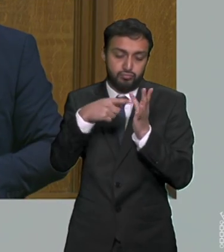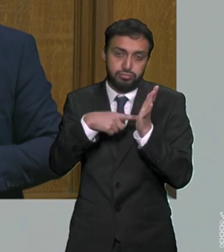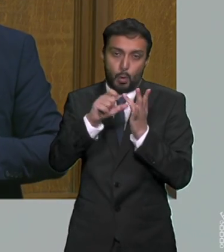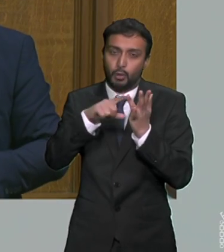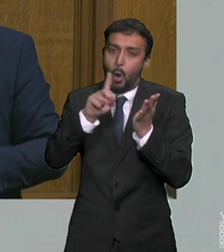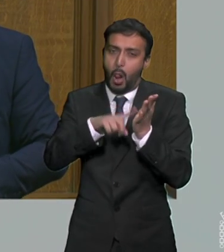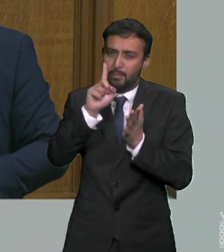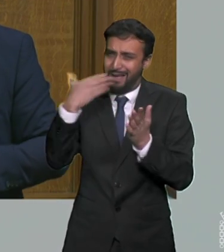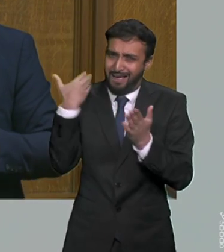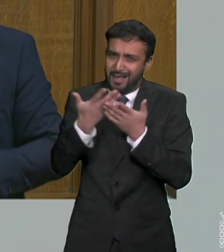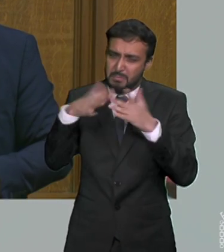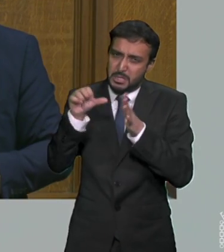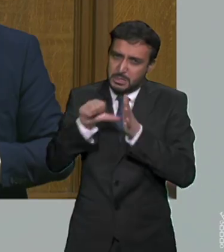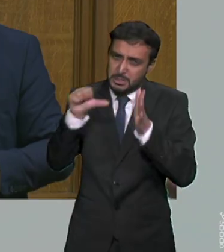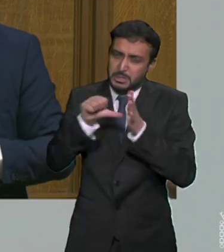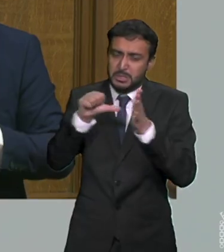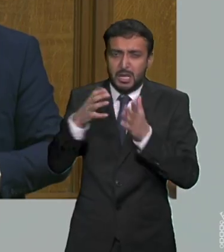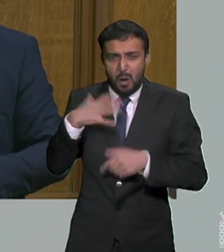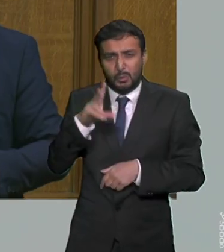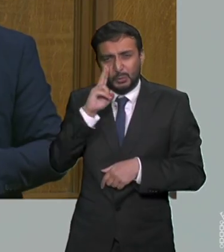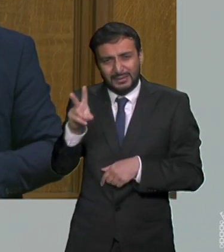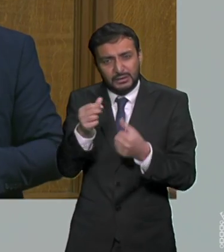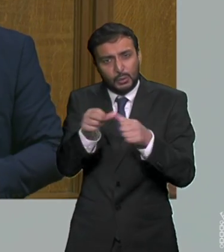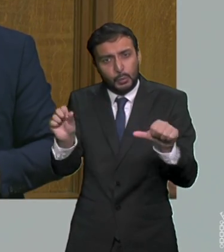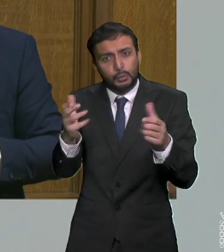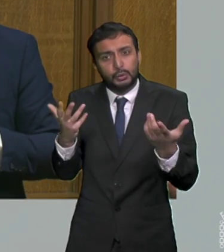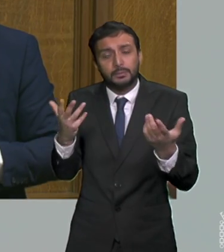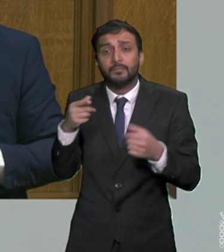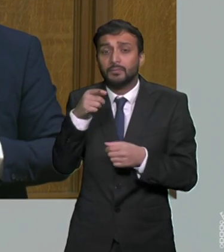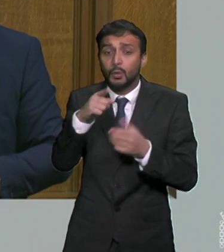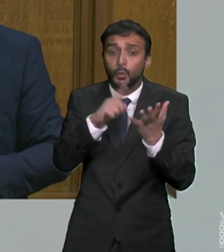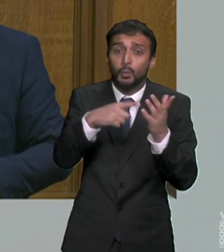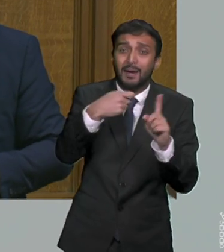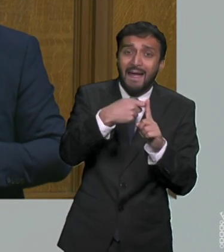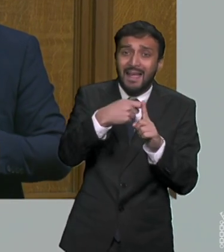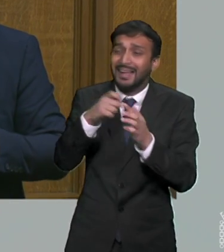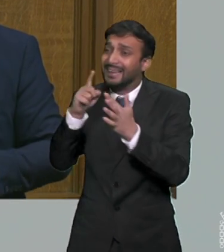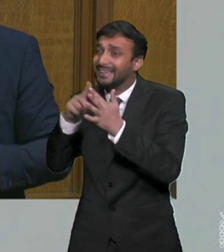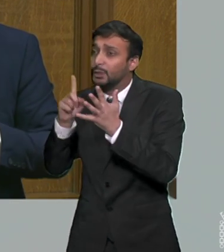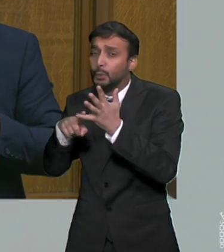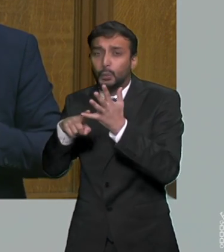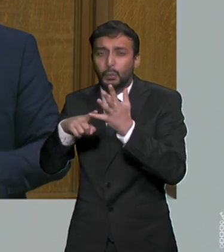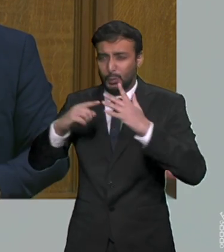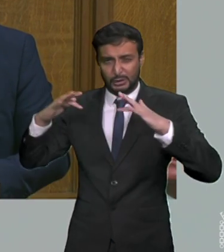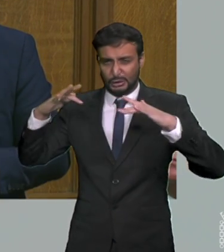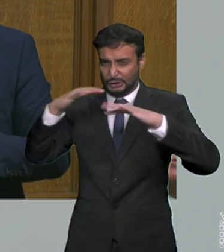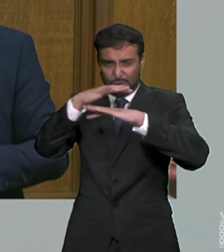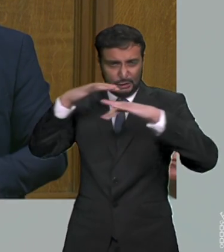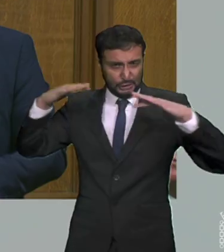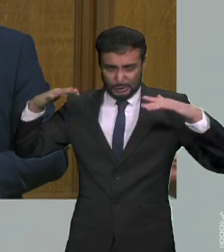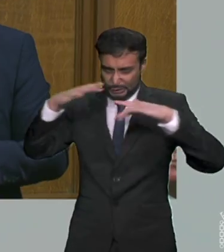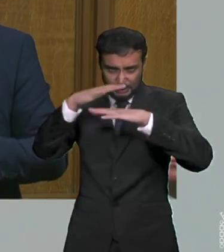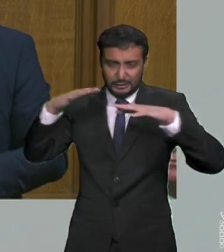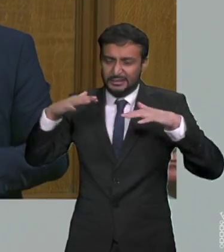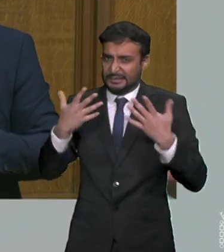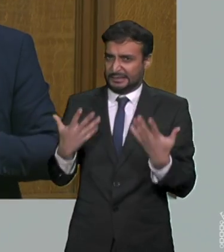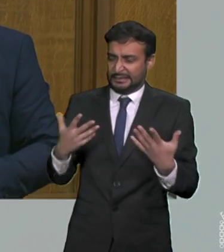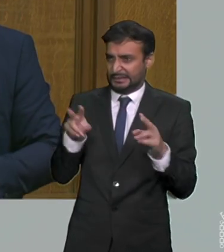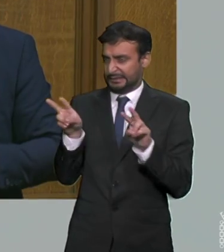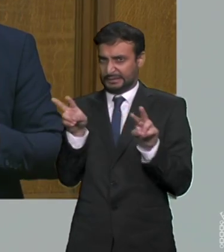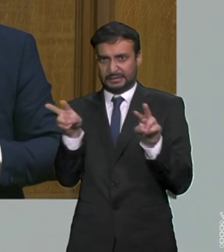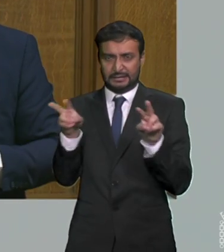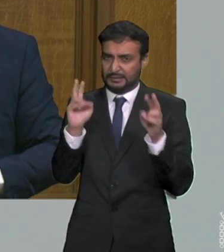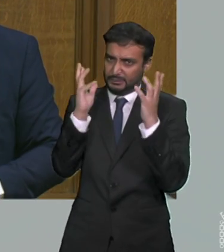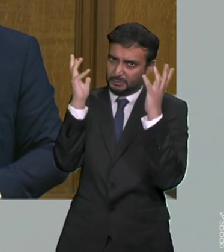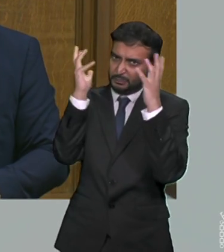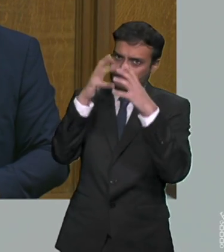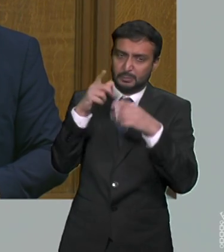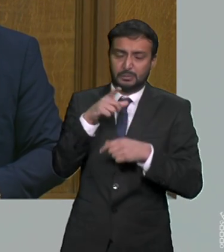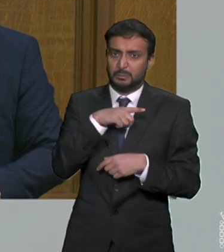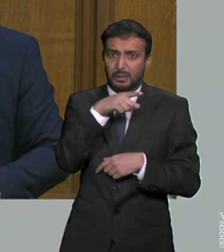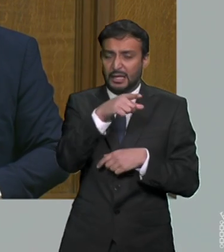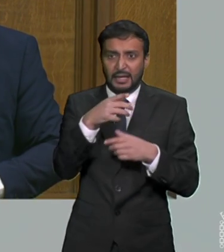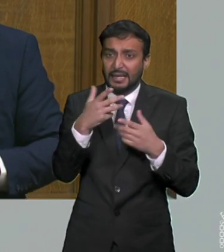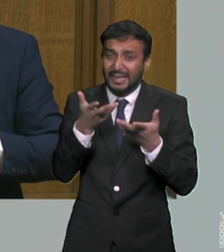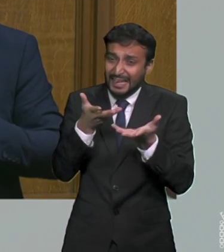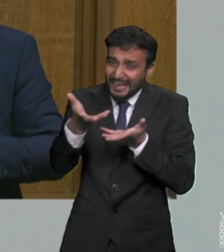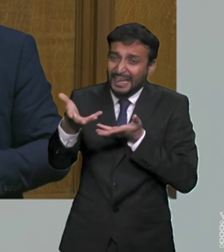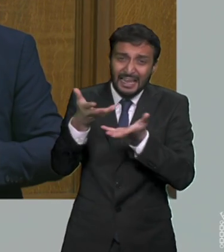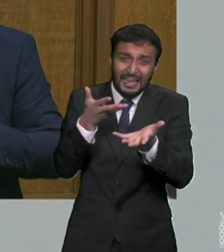Although there has been a clear improvement in the mood music between the UK and the European Union over recent weeks, there is growing frustration and concern about the slow rate of actual progress in those talks.